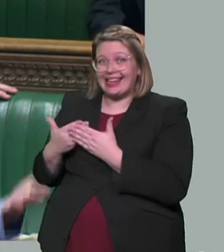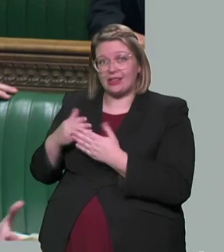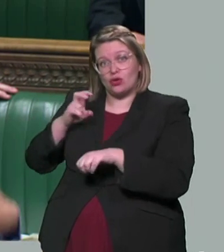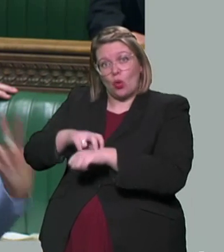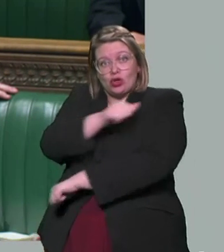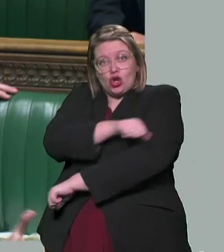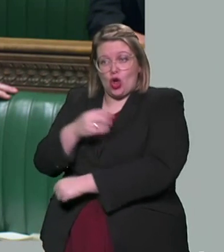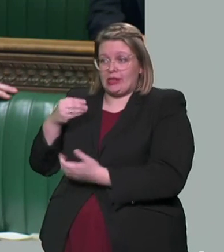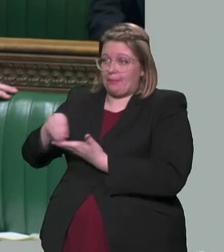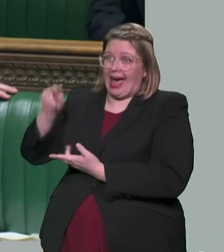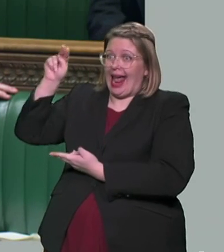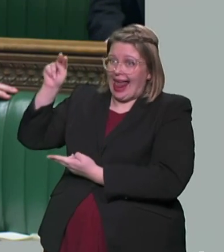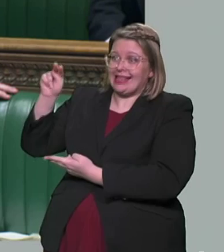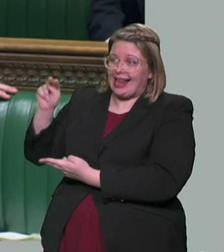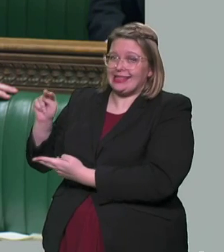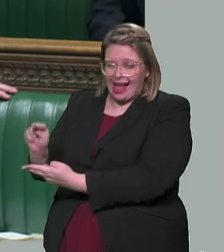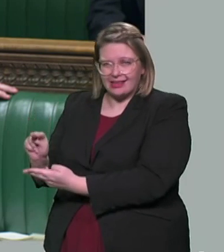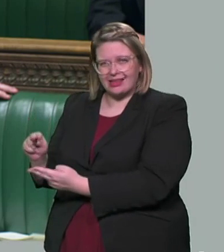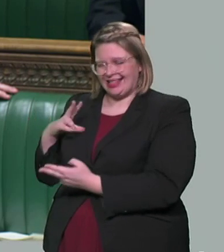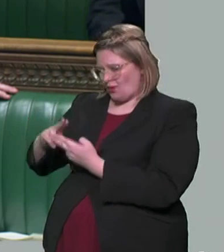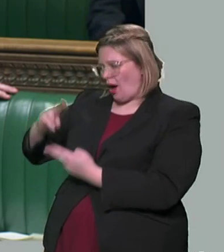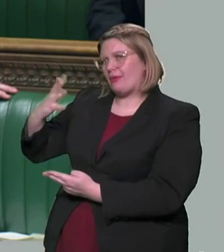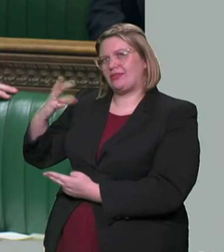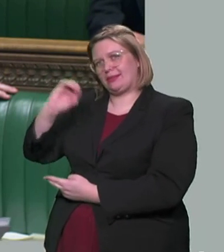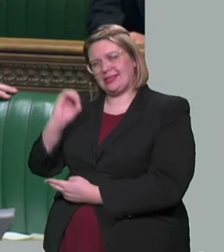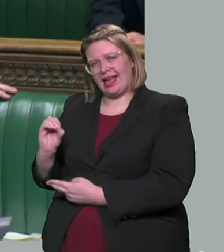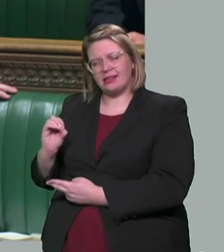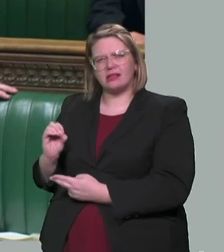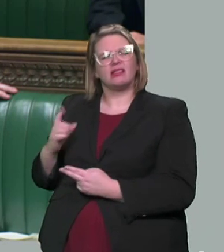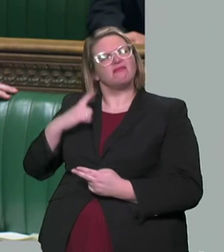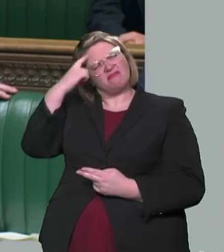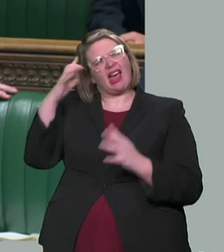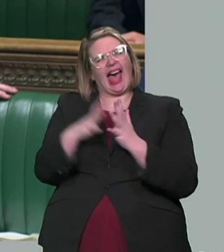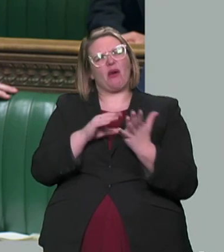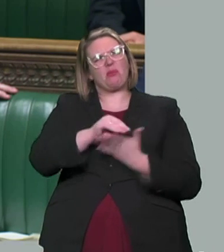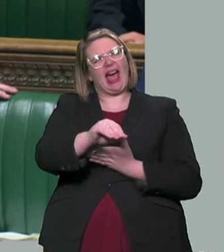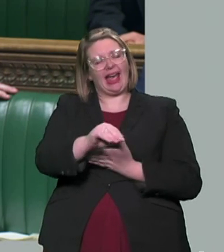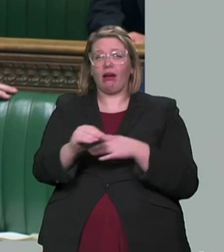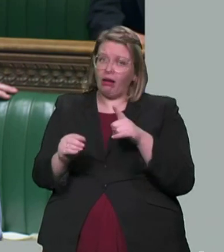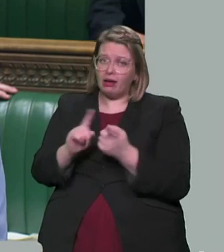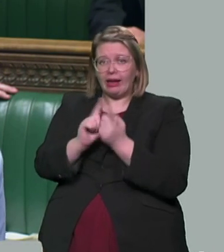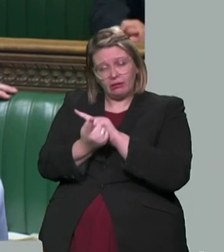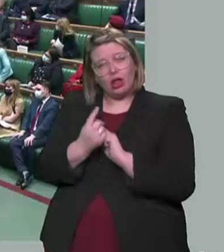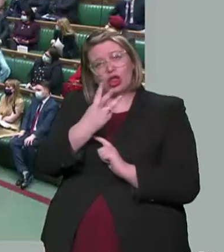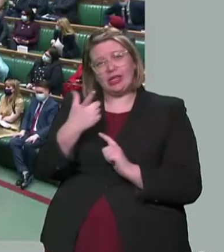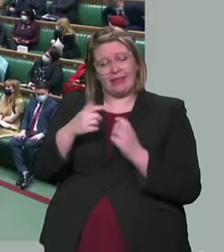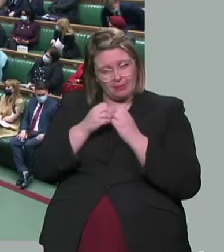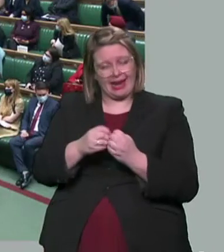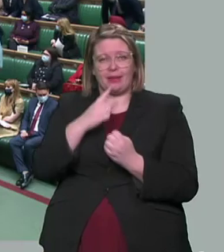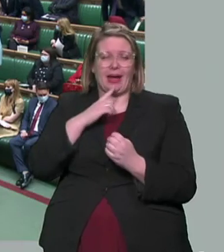If he asks how we are going to pay for it, he could look at the £37 billion put towards the privatised test and trace budget.